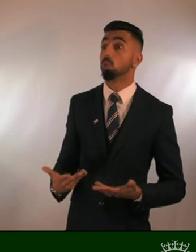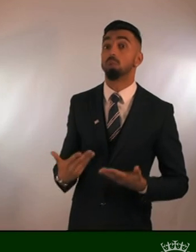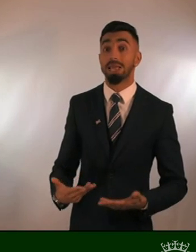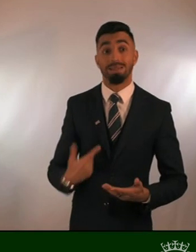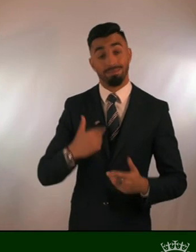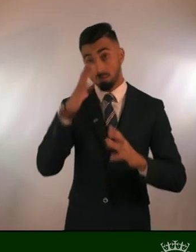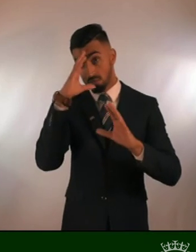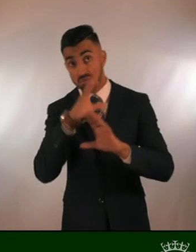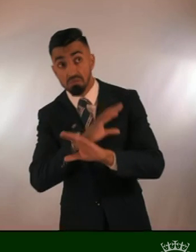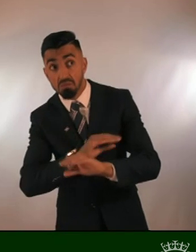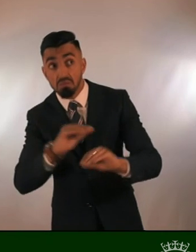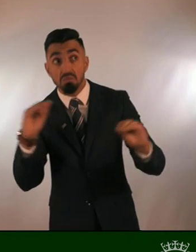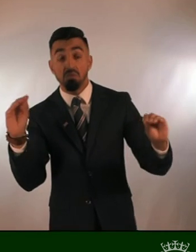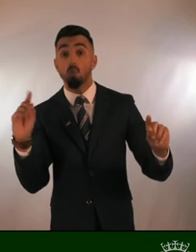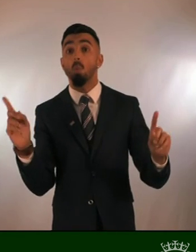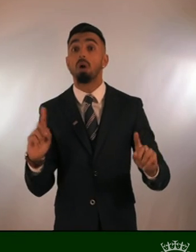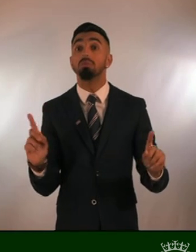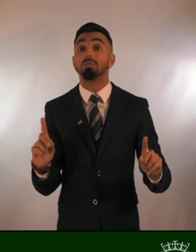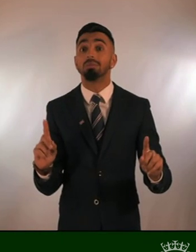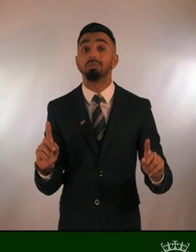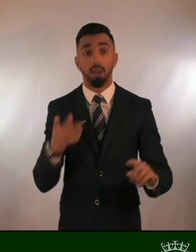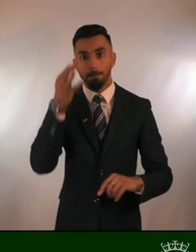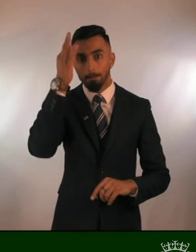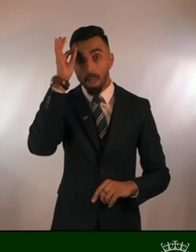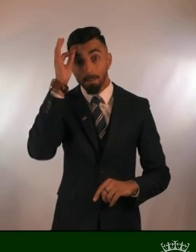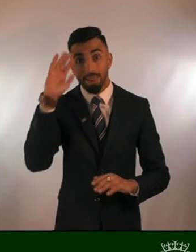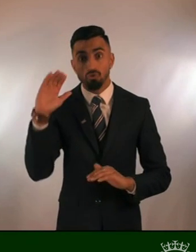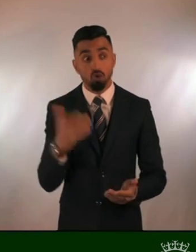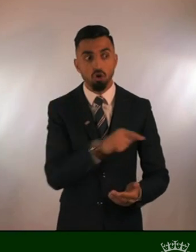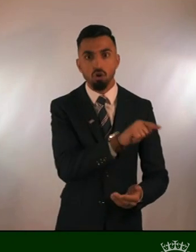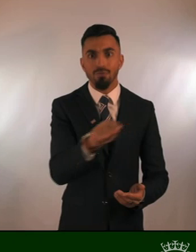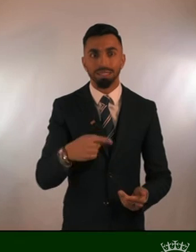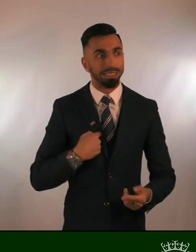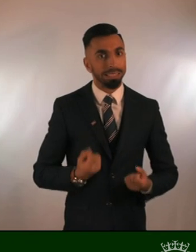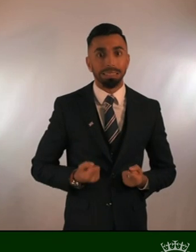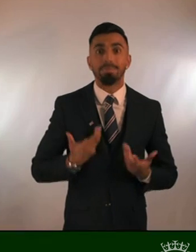Let me set out for the House our new totals for spending on public services.